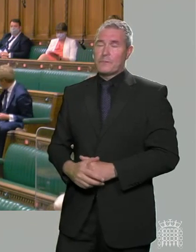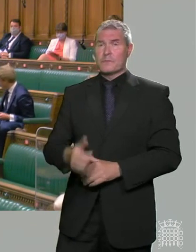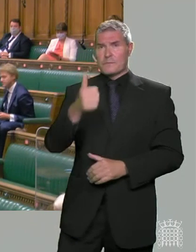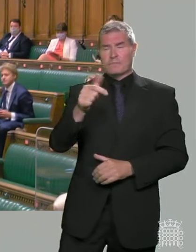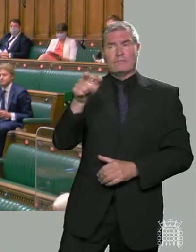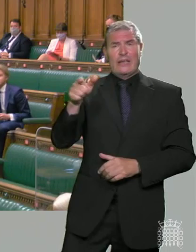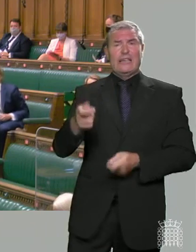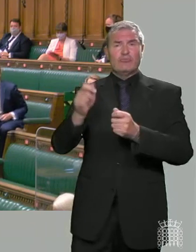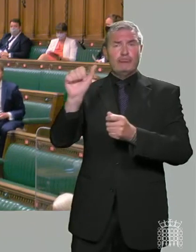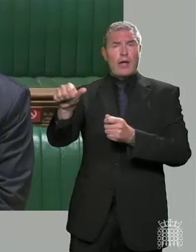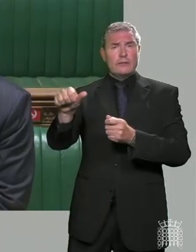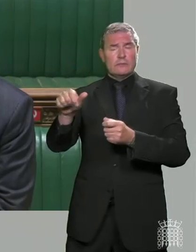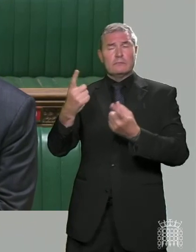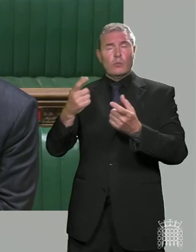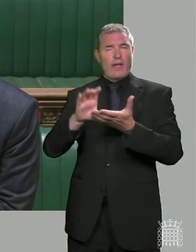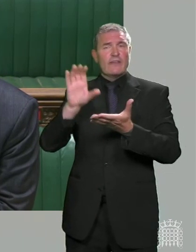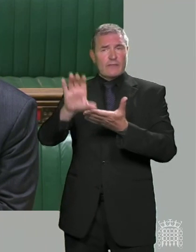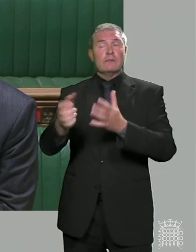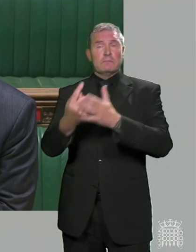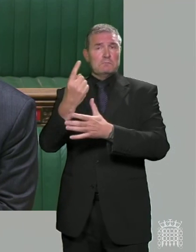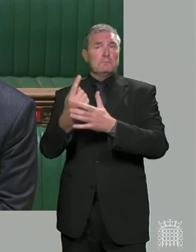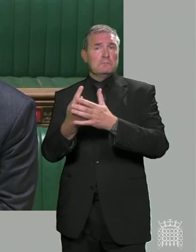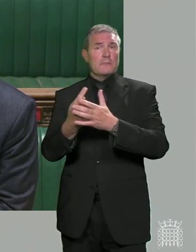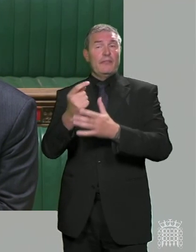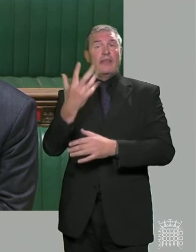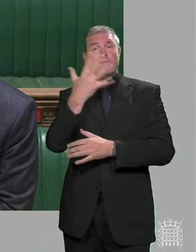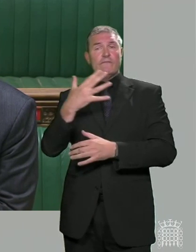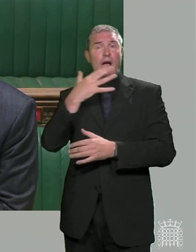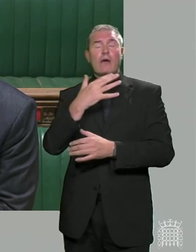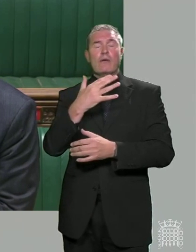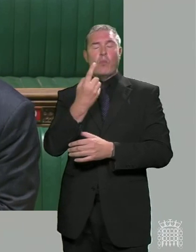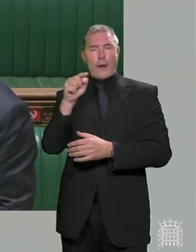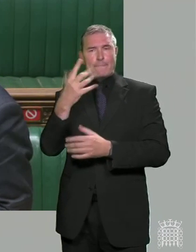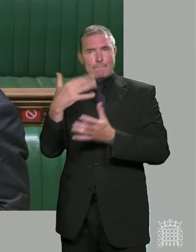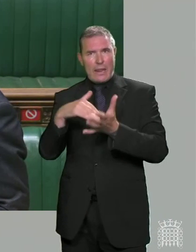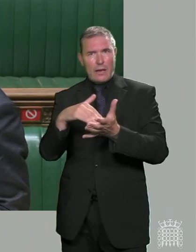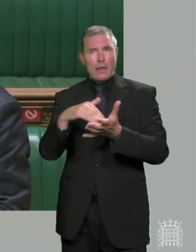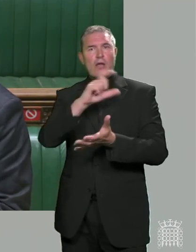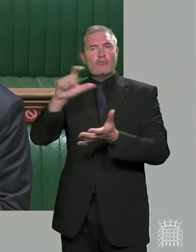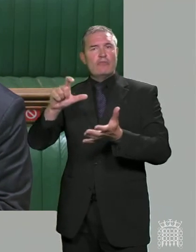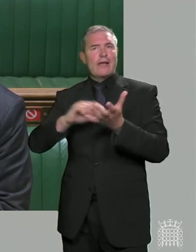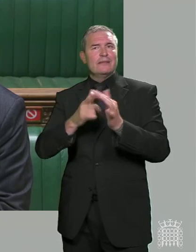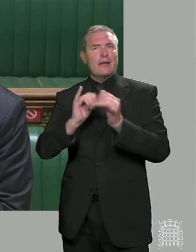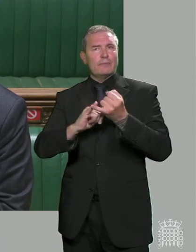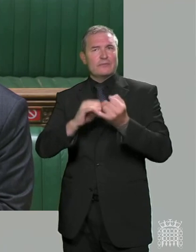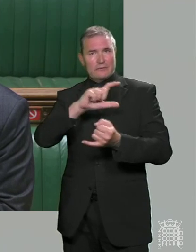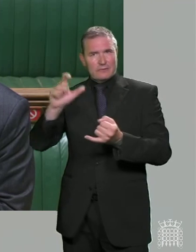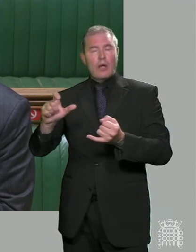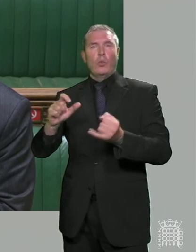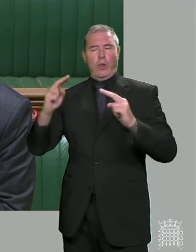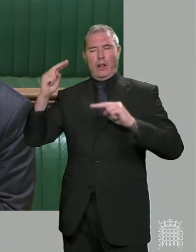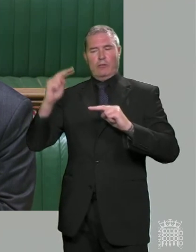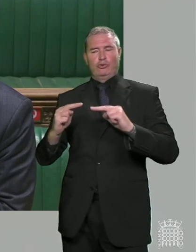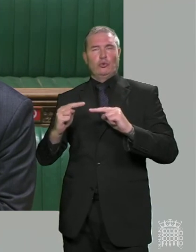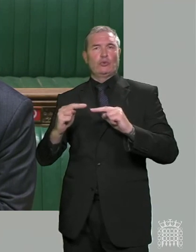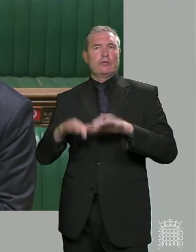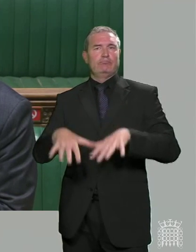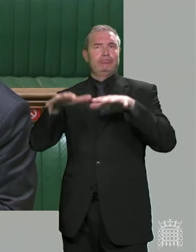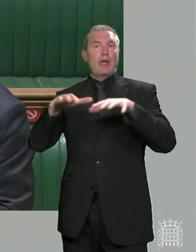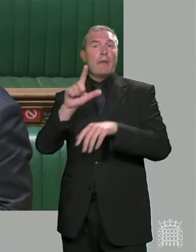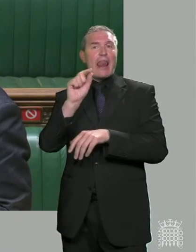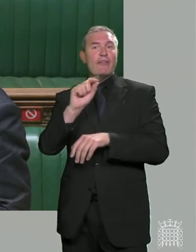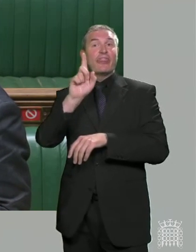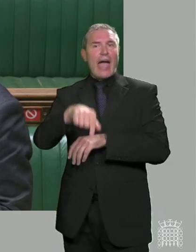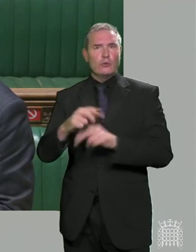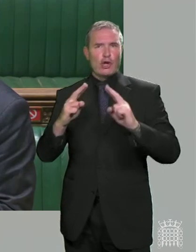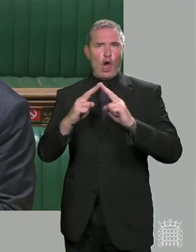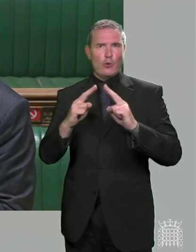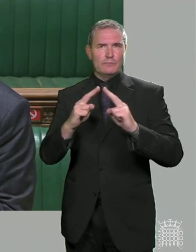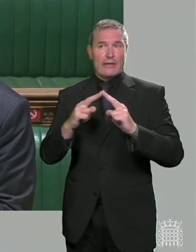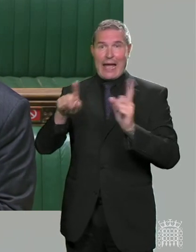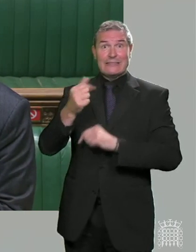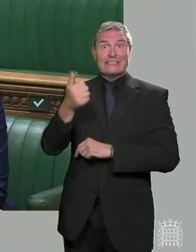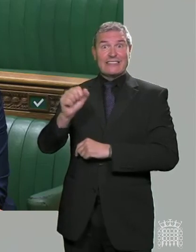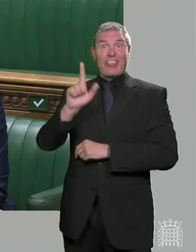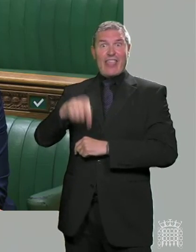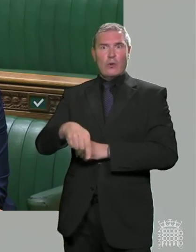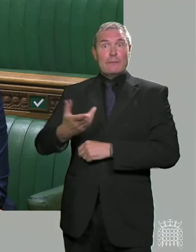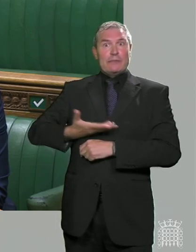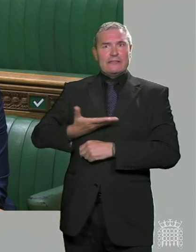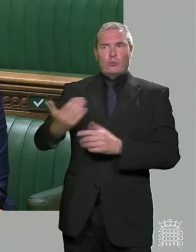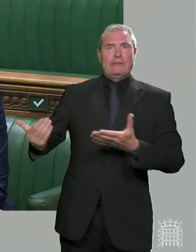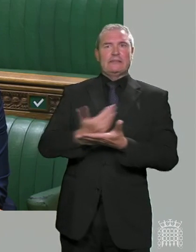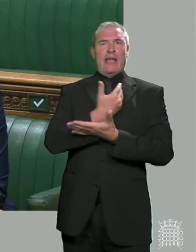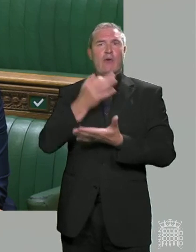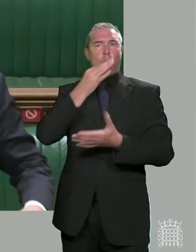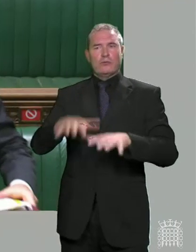My honourable Friend is completely right. The £1 million River Thames scheme will reduce the flood risk for 11,000 homes and 16,000 businesses, and I thank him for raising it with me today.